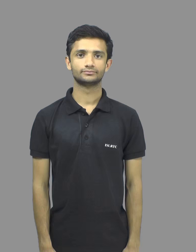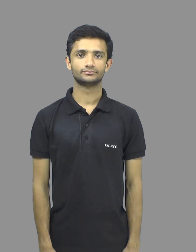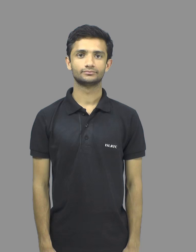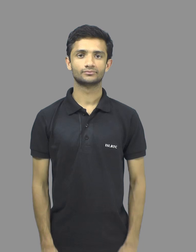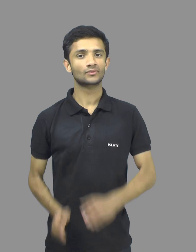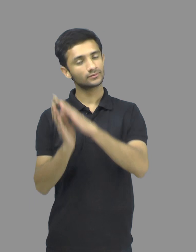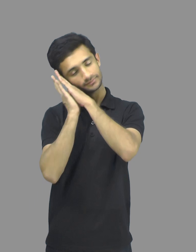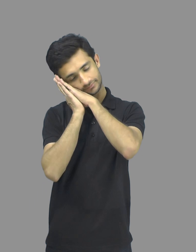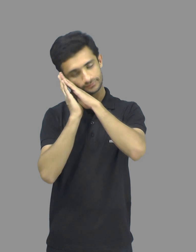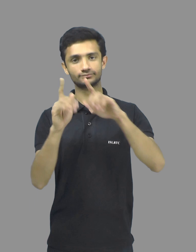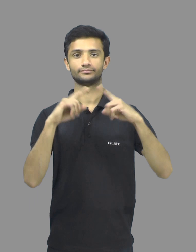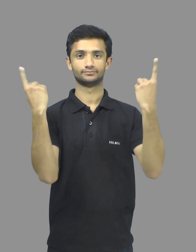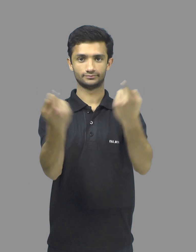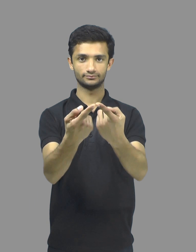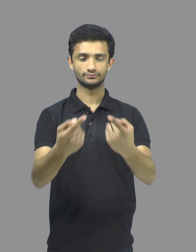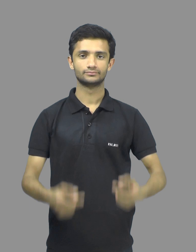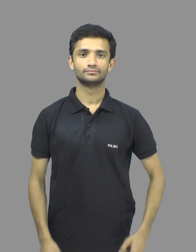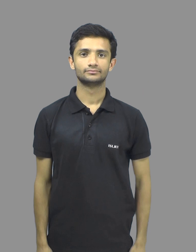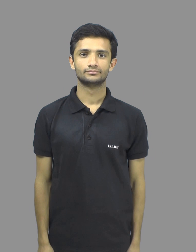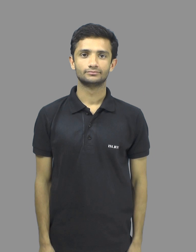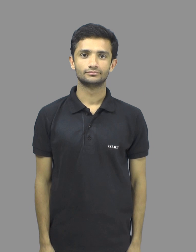Bedroom